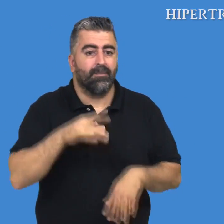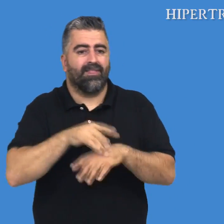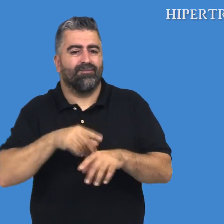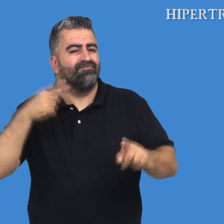enfermo